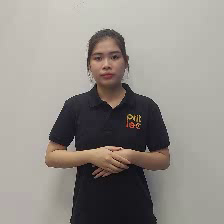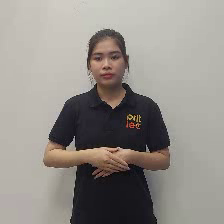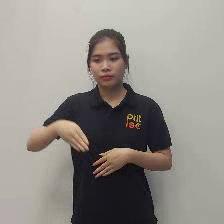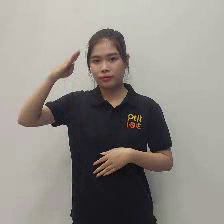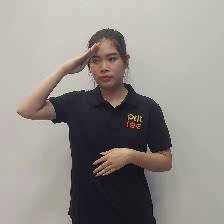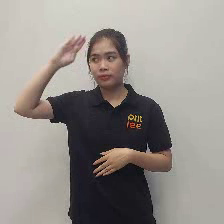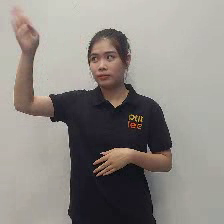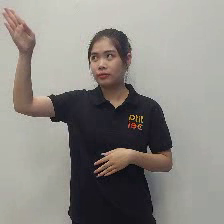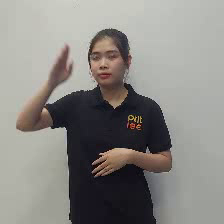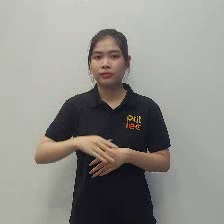Chào